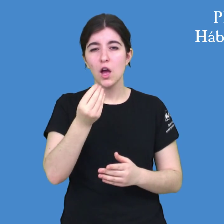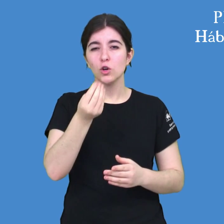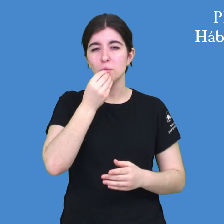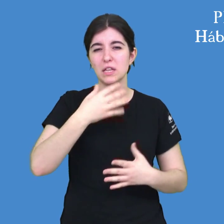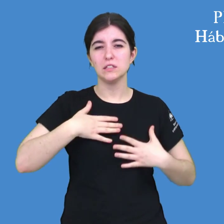comer